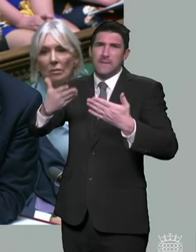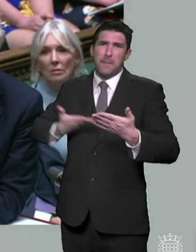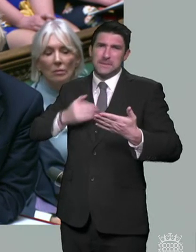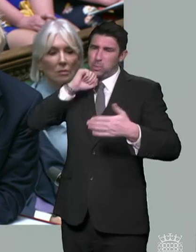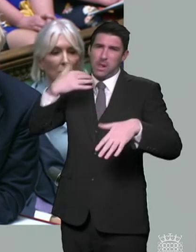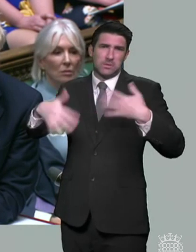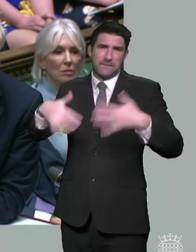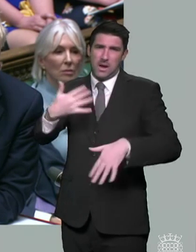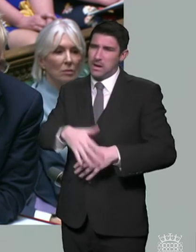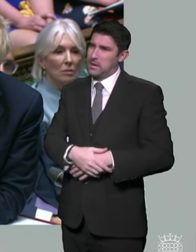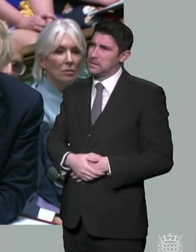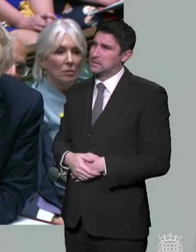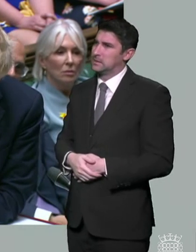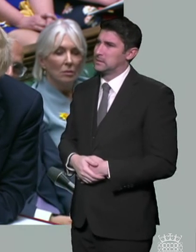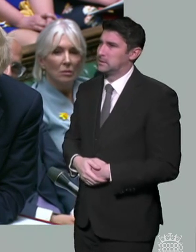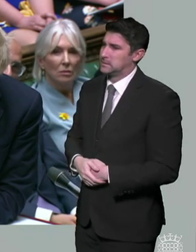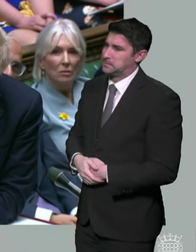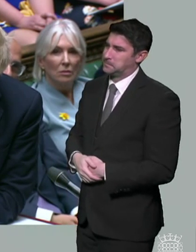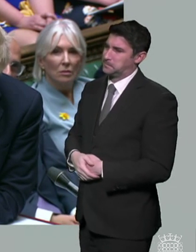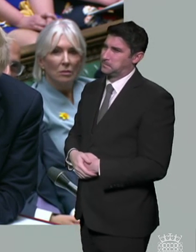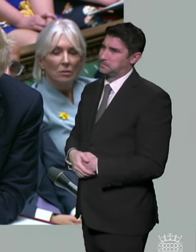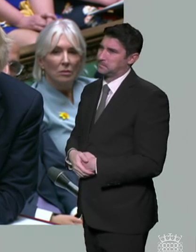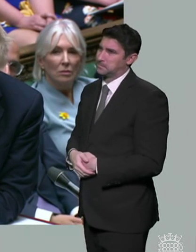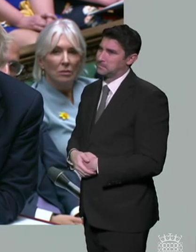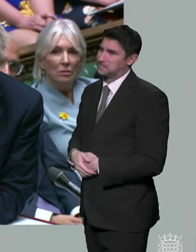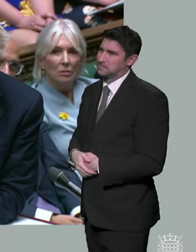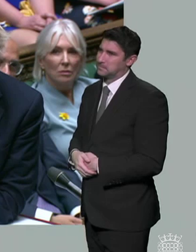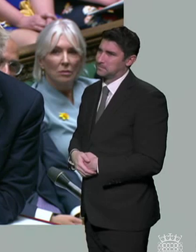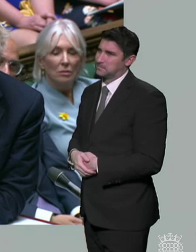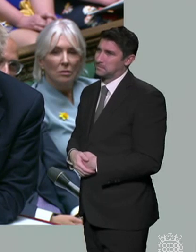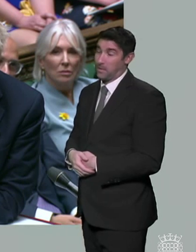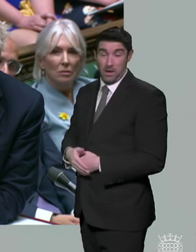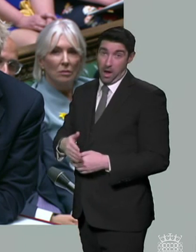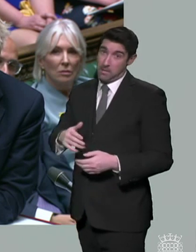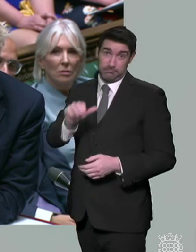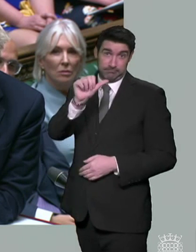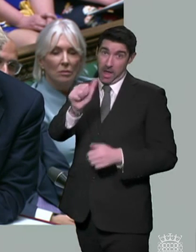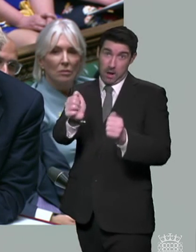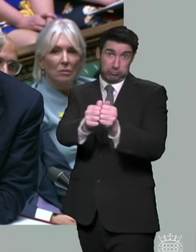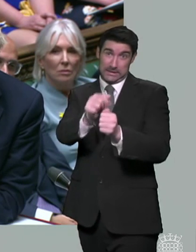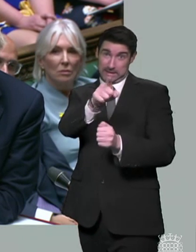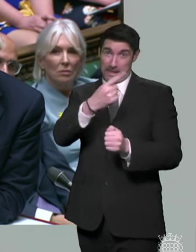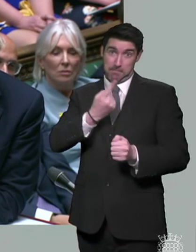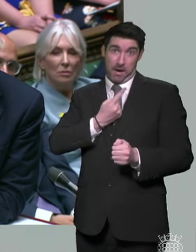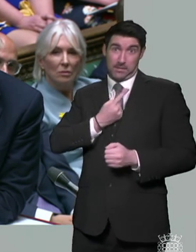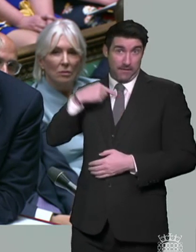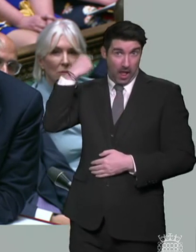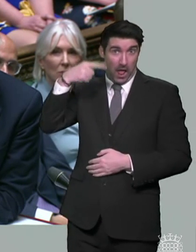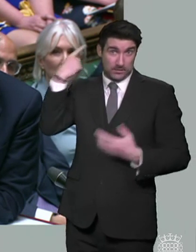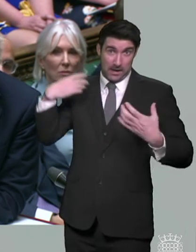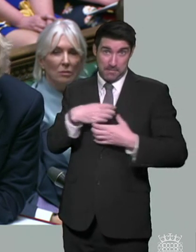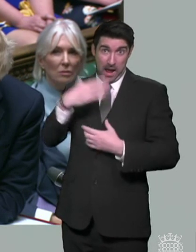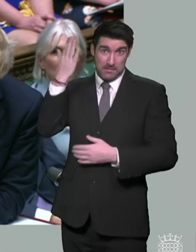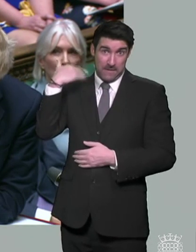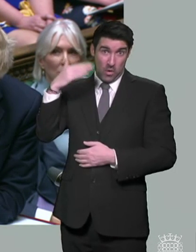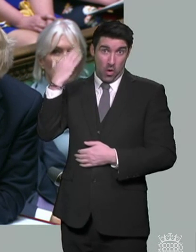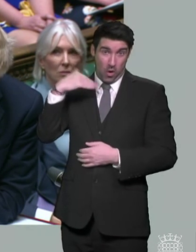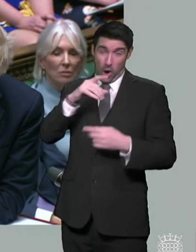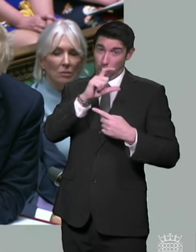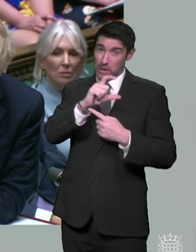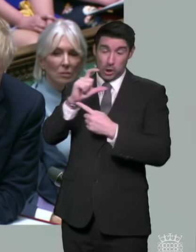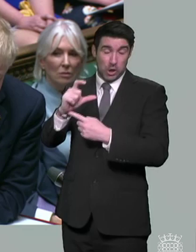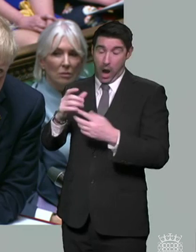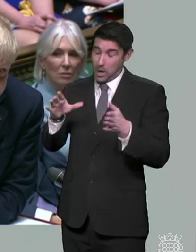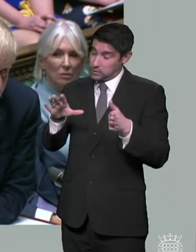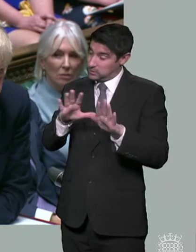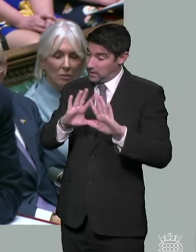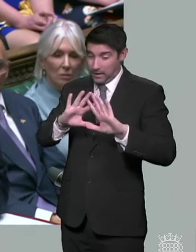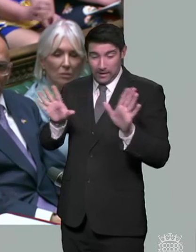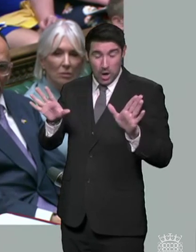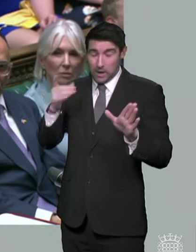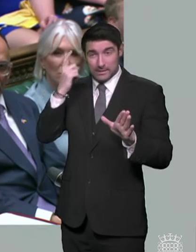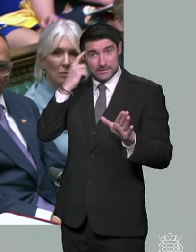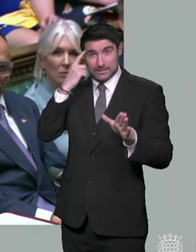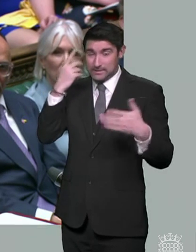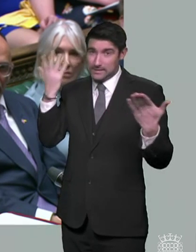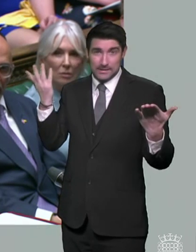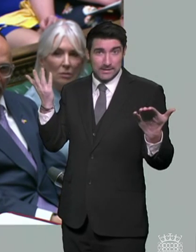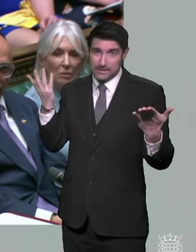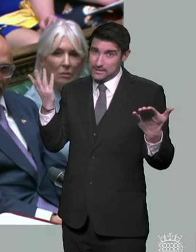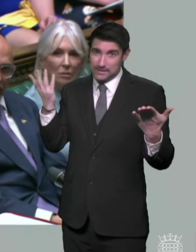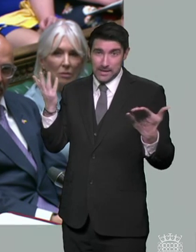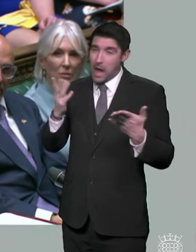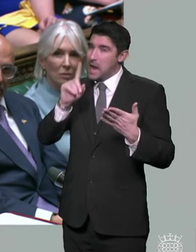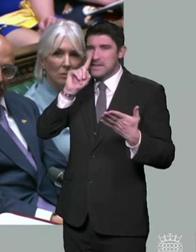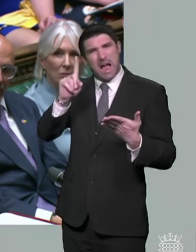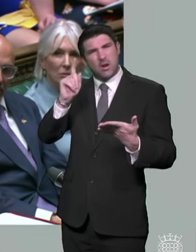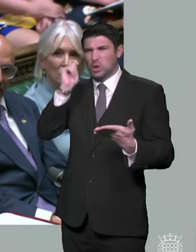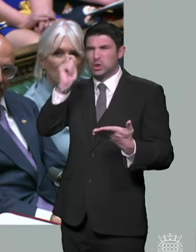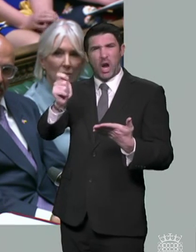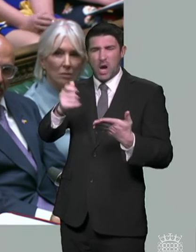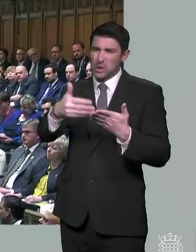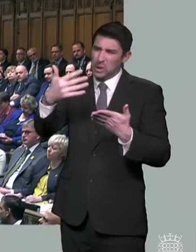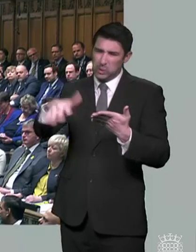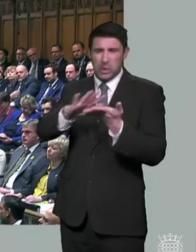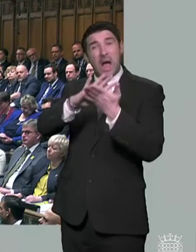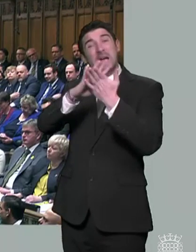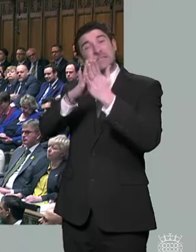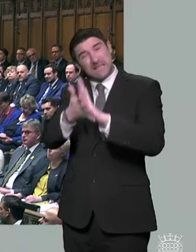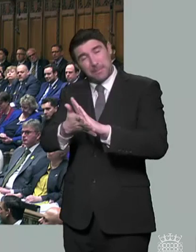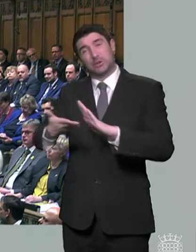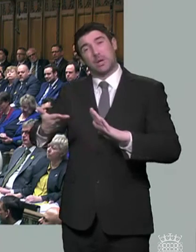Yes, and as somebody who once had to deal with a badly thought out low emission zone, it is totally wrong to impose measures thoughtlessly that damage business and do not do very much to protect clean air.